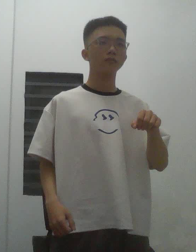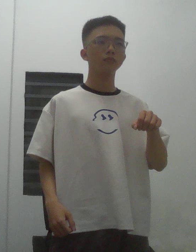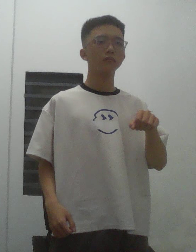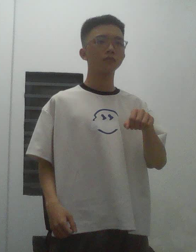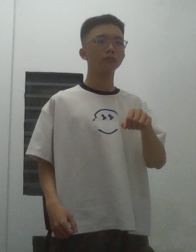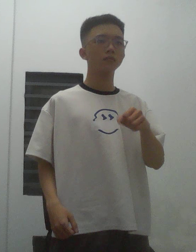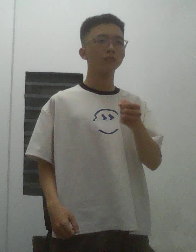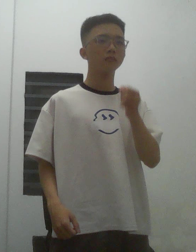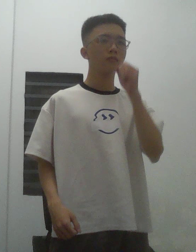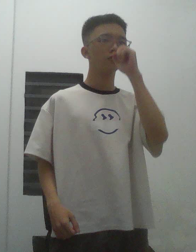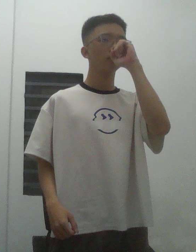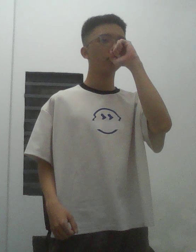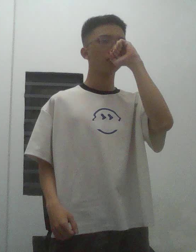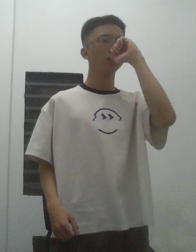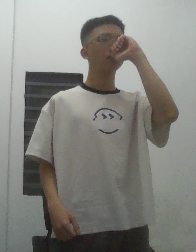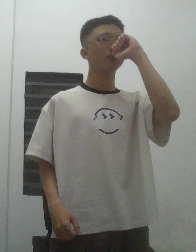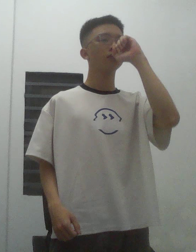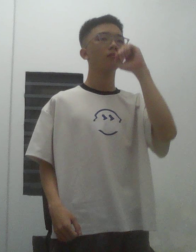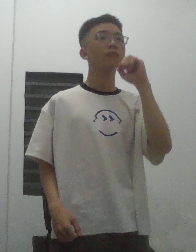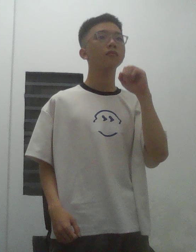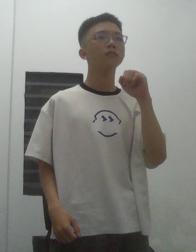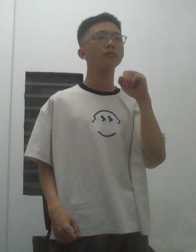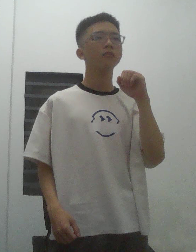uong